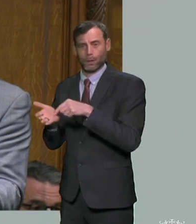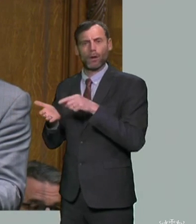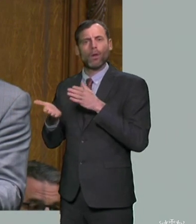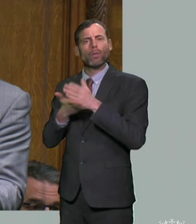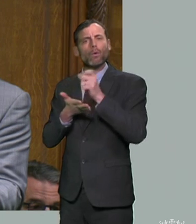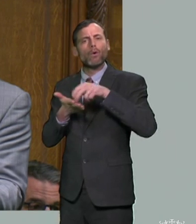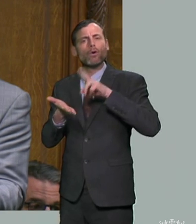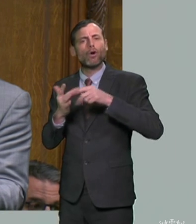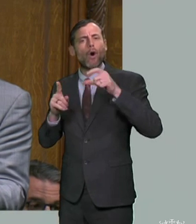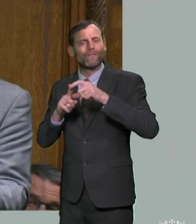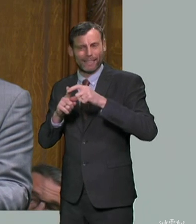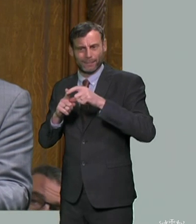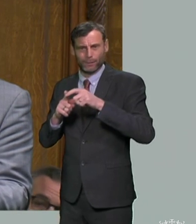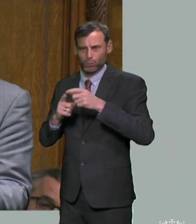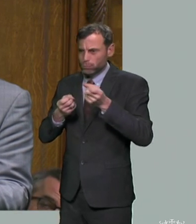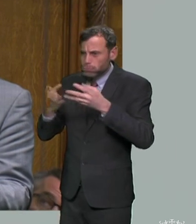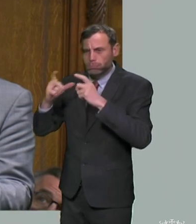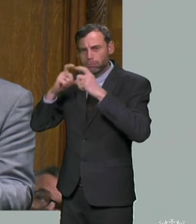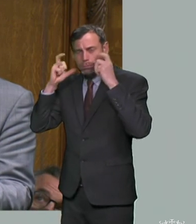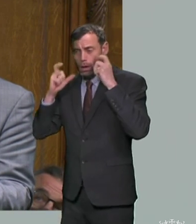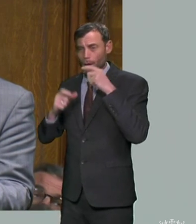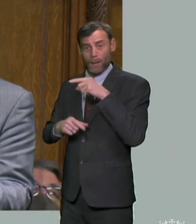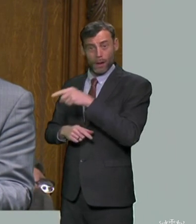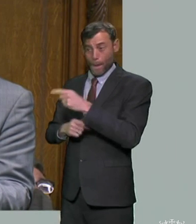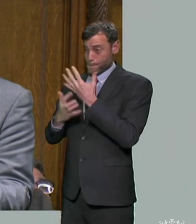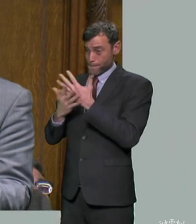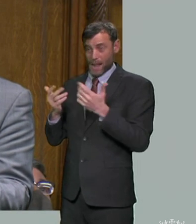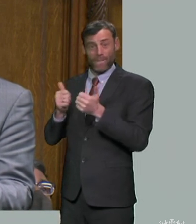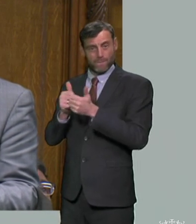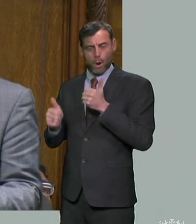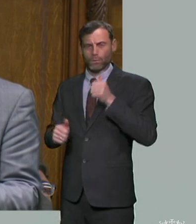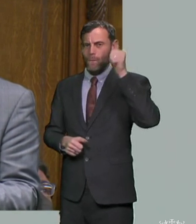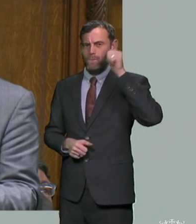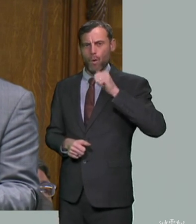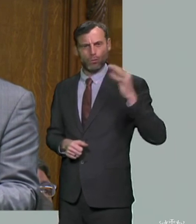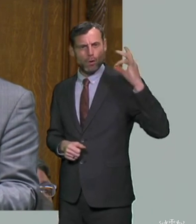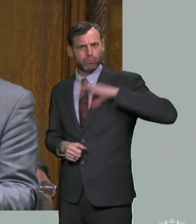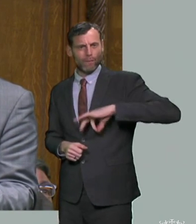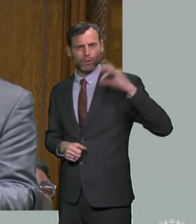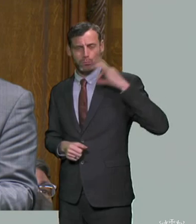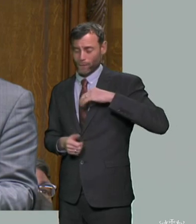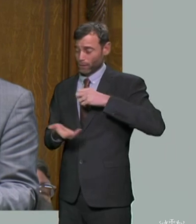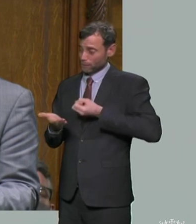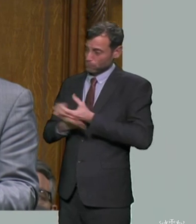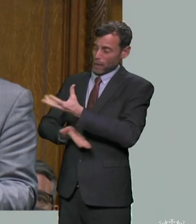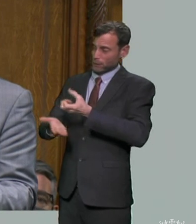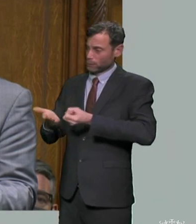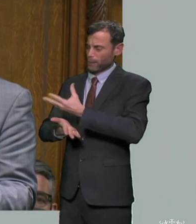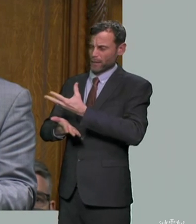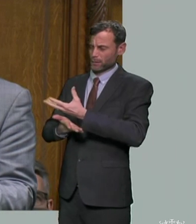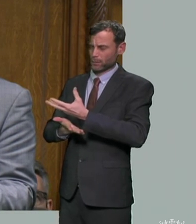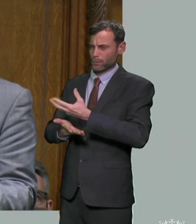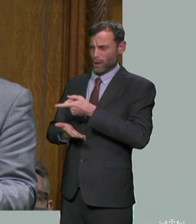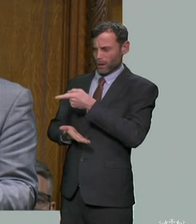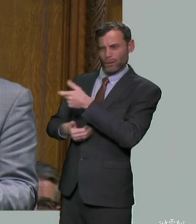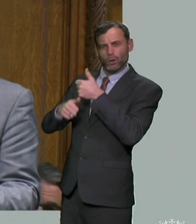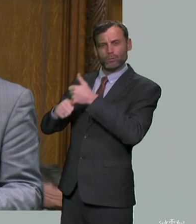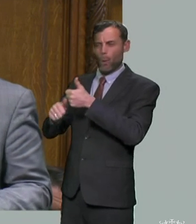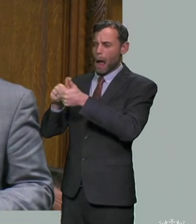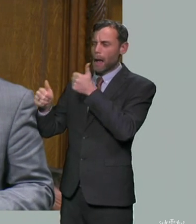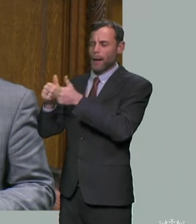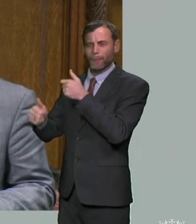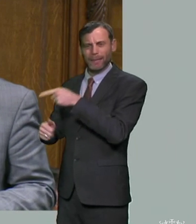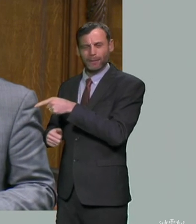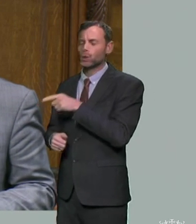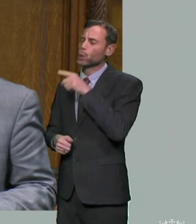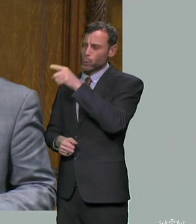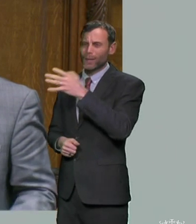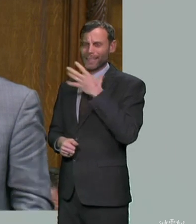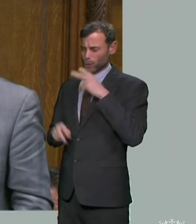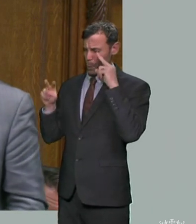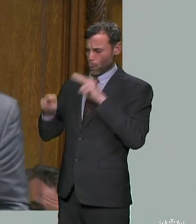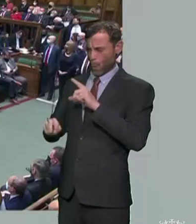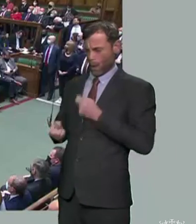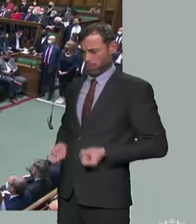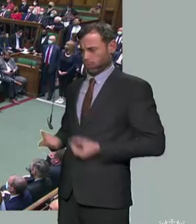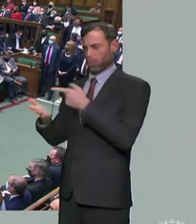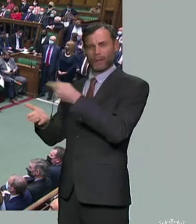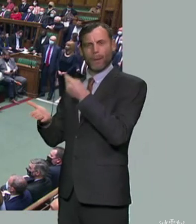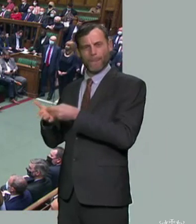Why can the UK Government find billions of pounds for profiteers and fraudsters but not find the compassion to treat the people with dignity by lifting the benefits cap and reinstating the cut to universal credit?